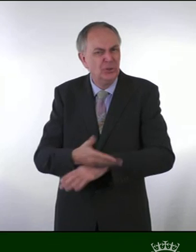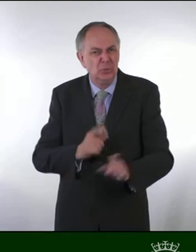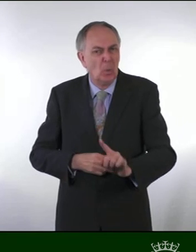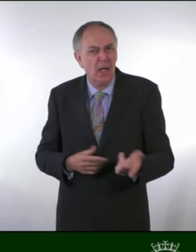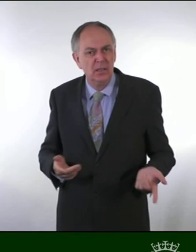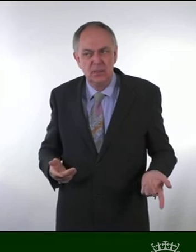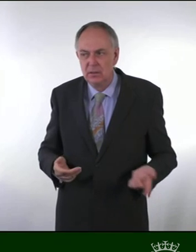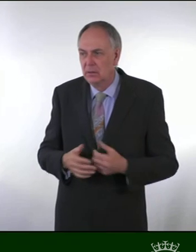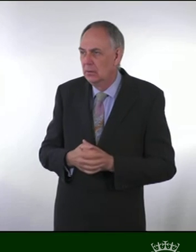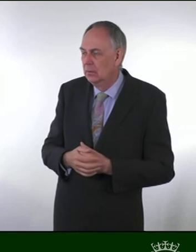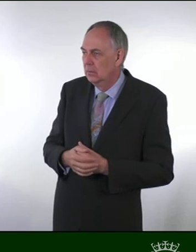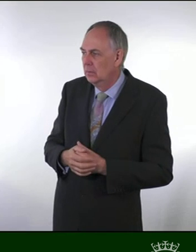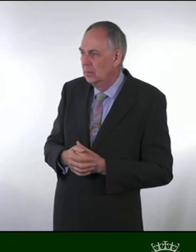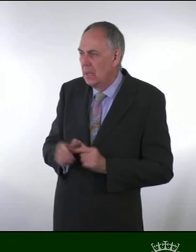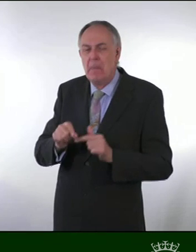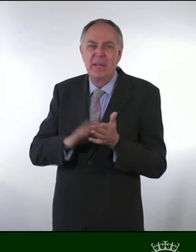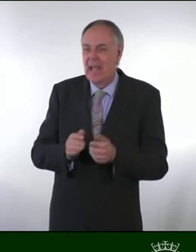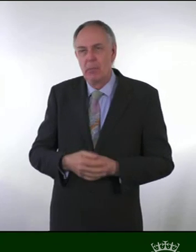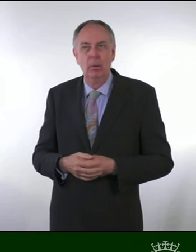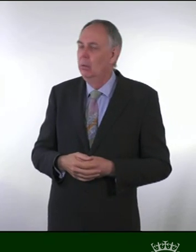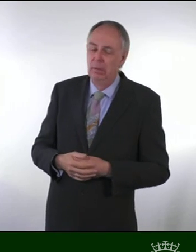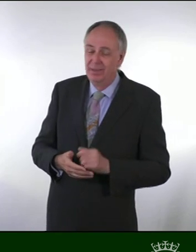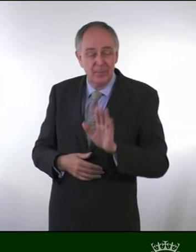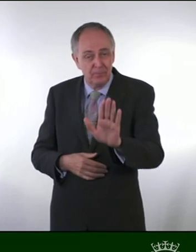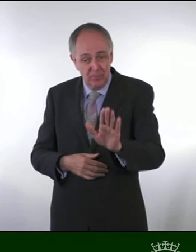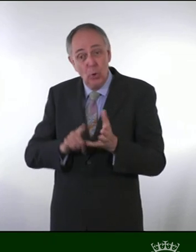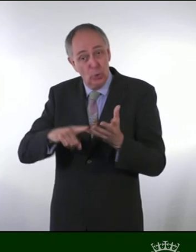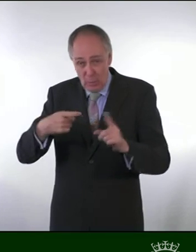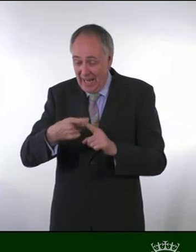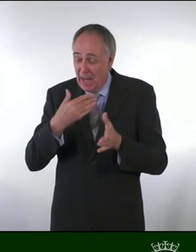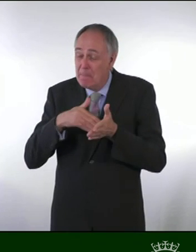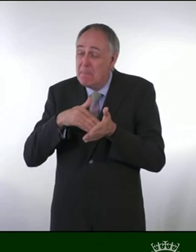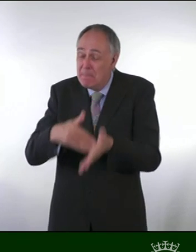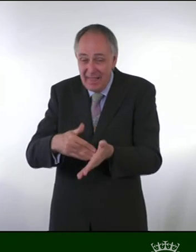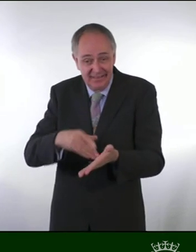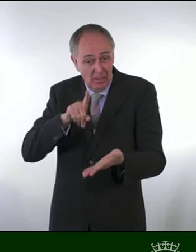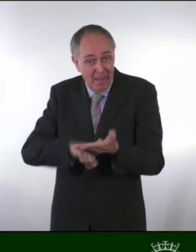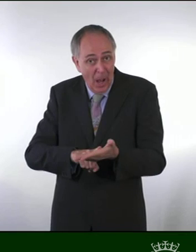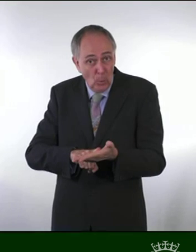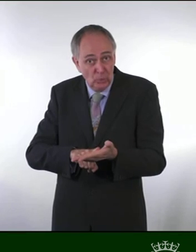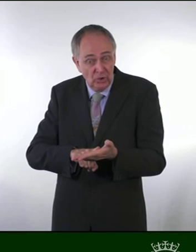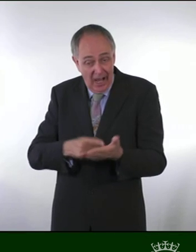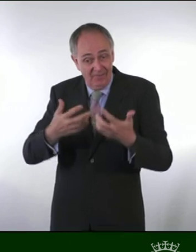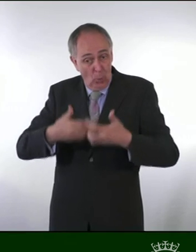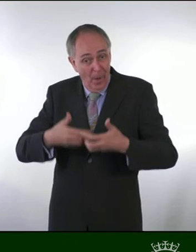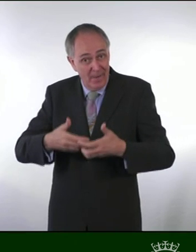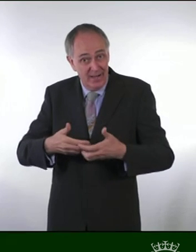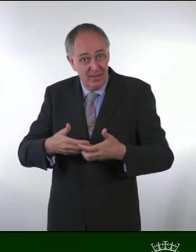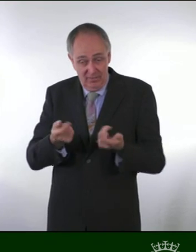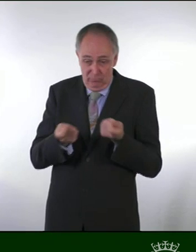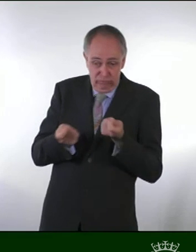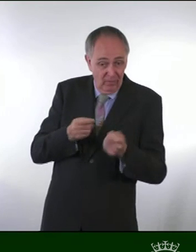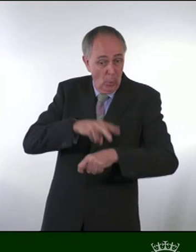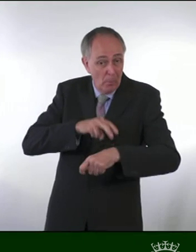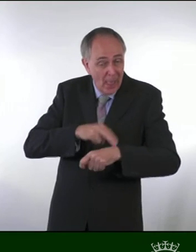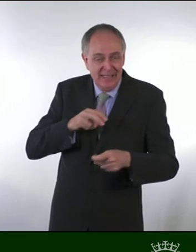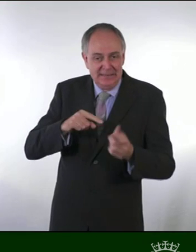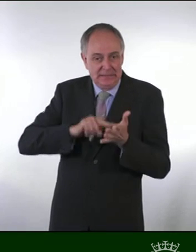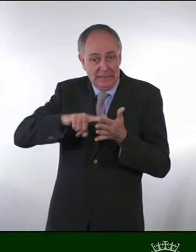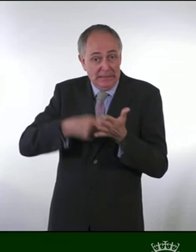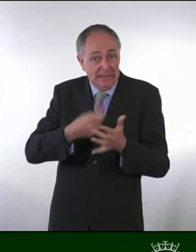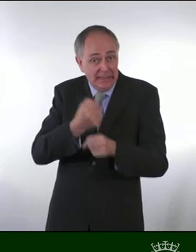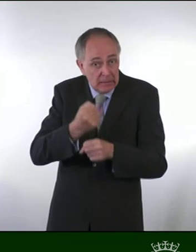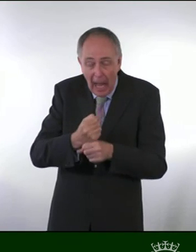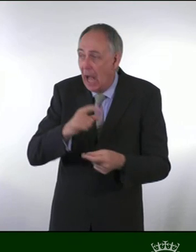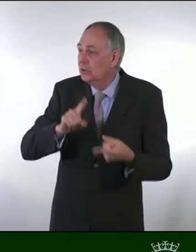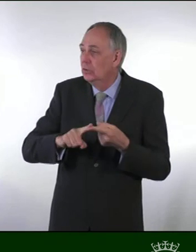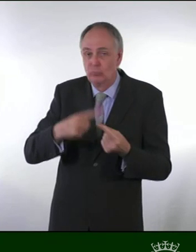The Prime Minister can shake his head, but the UK exports millions of pounds worth of riot control equipment to the US, including tear gas and rubber bullets.